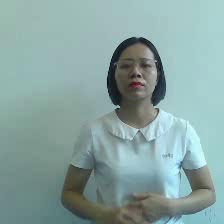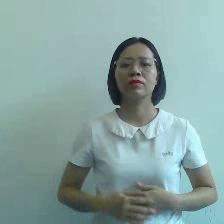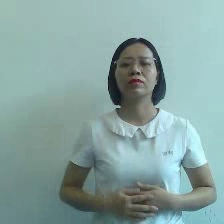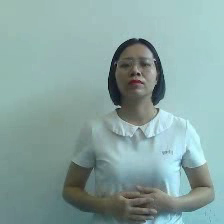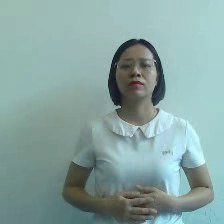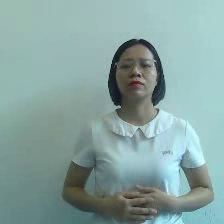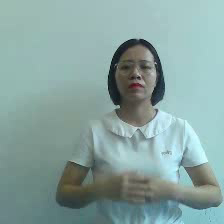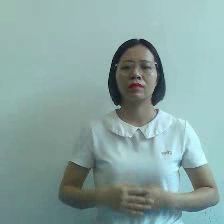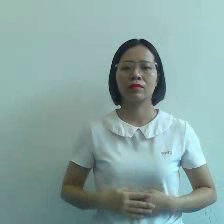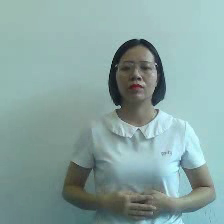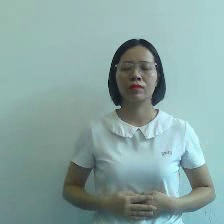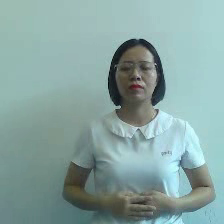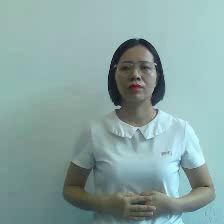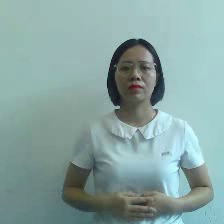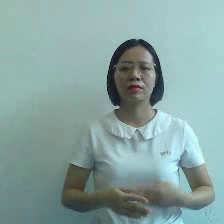Dễ